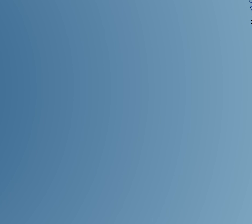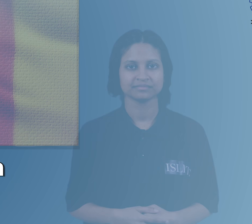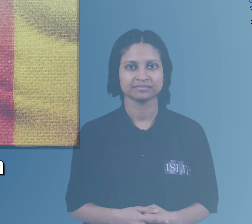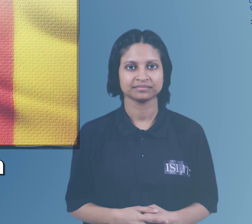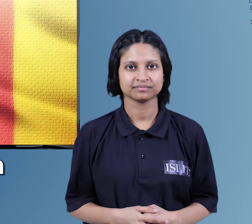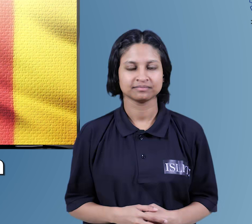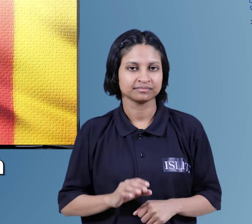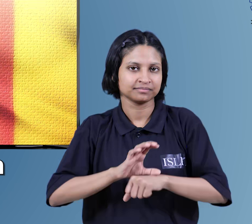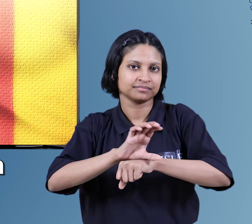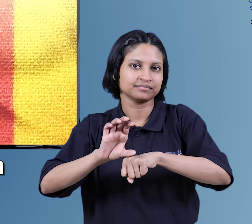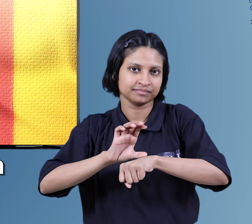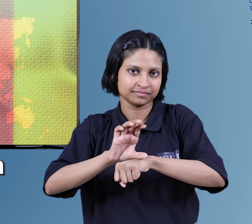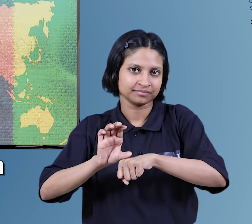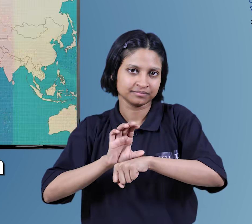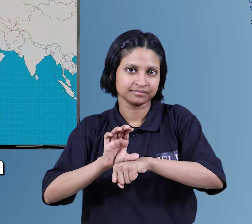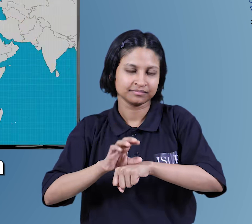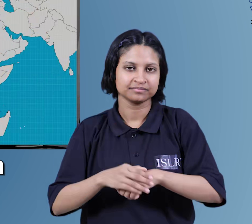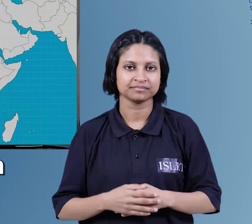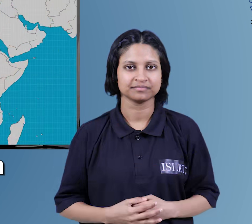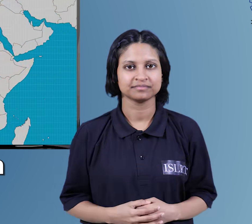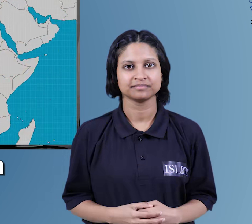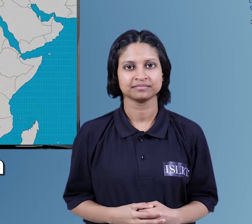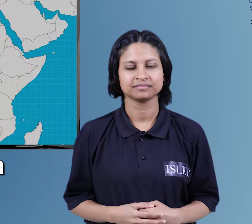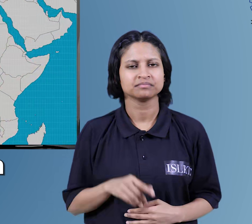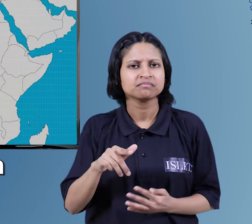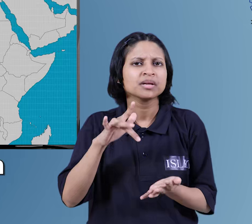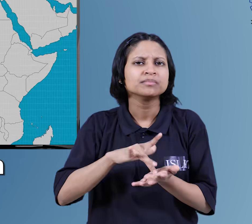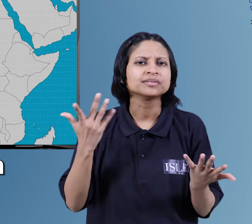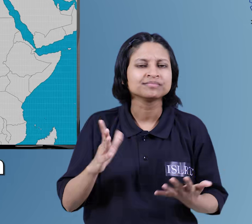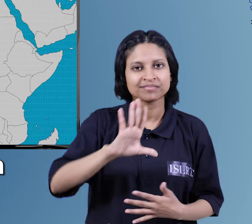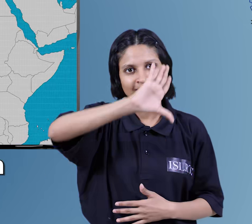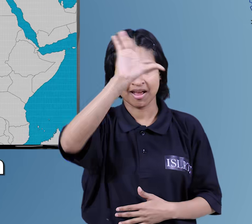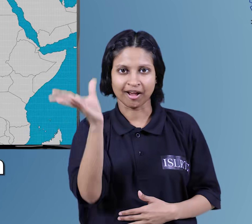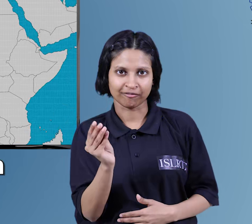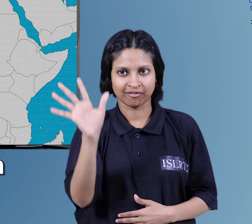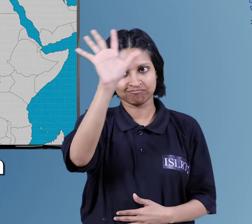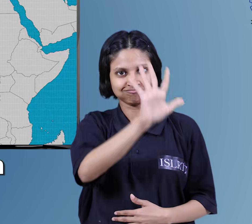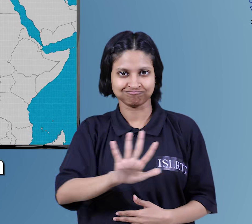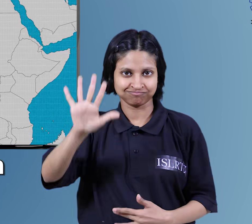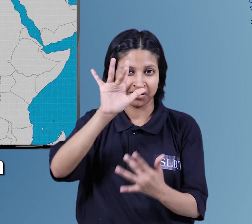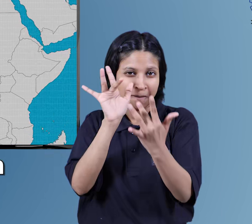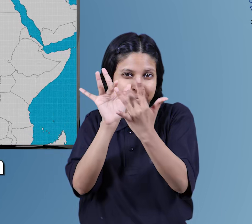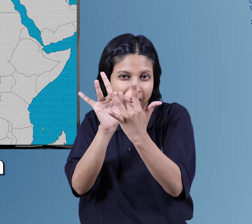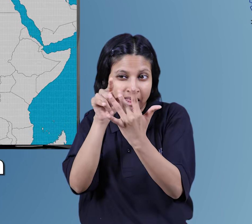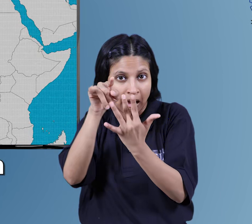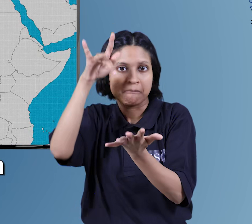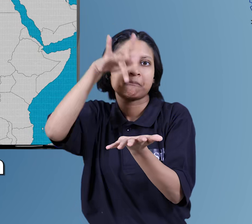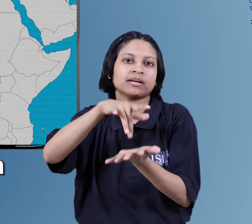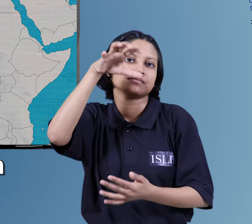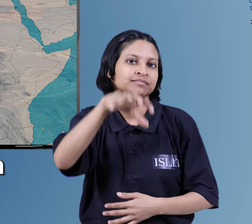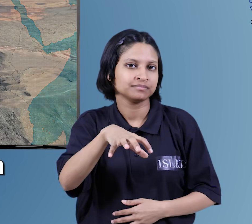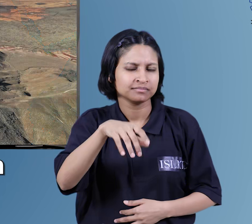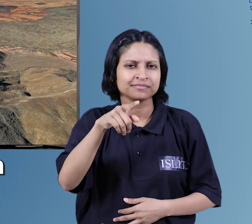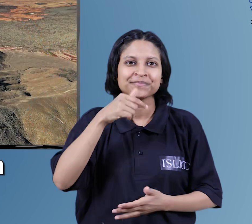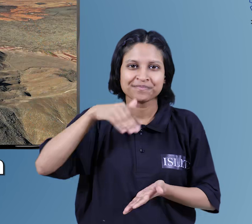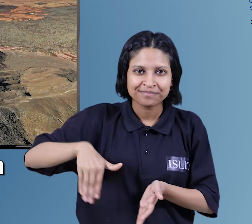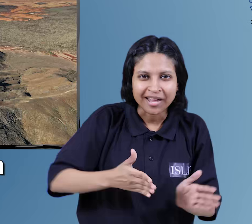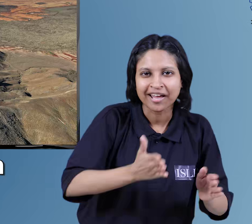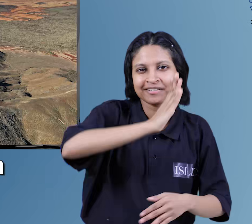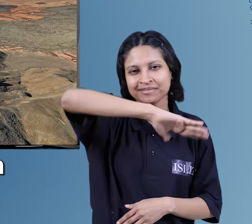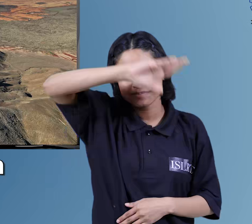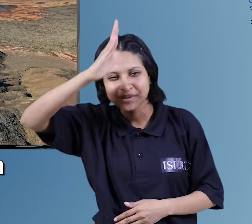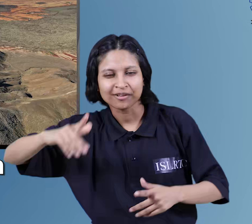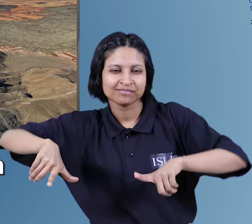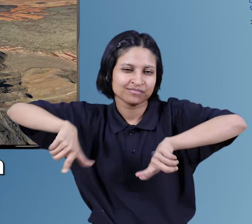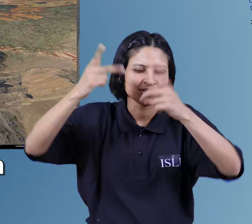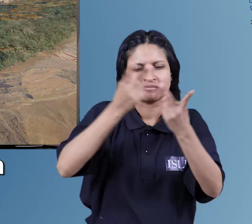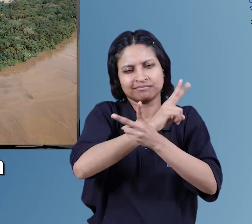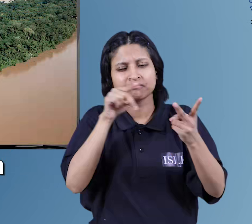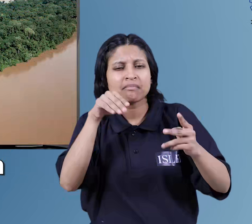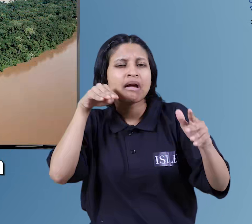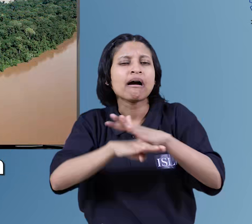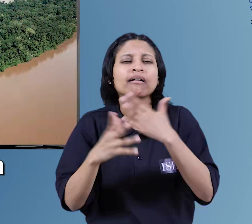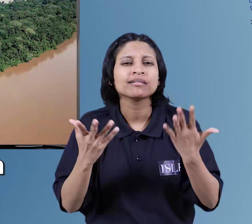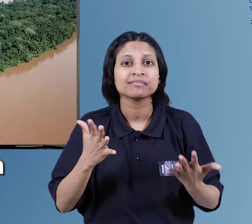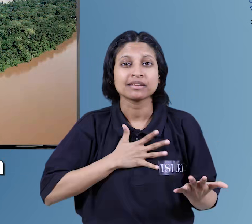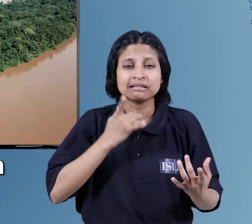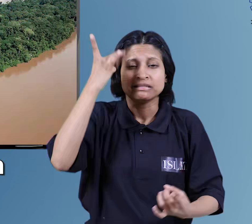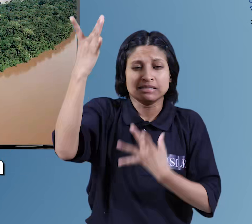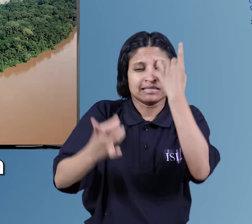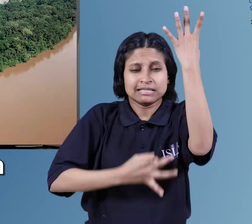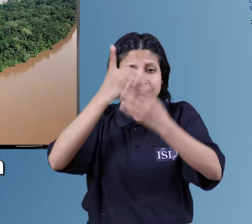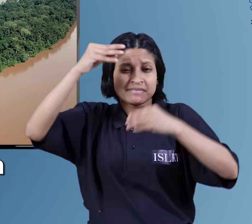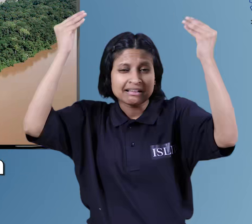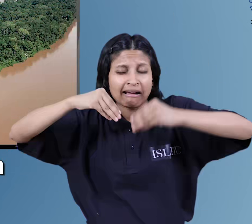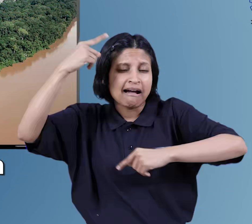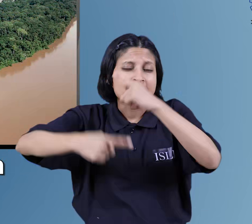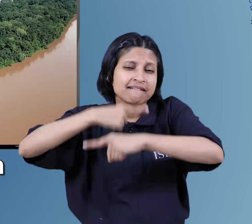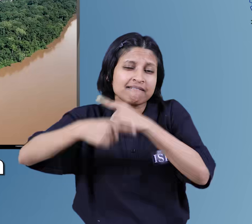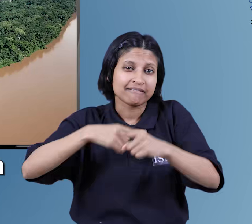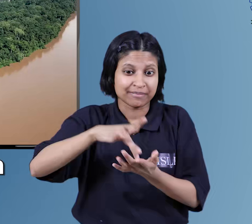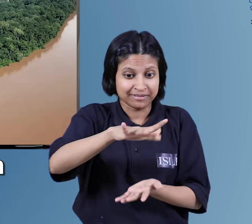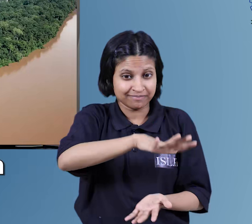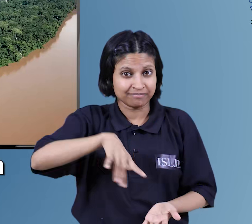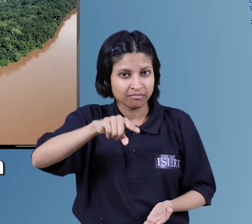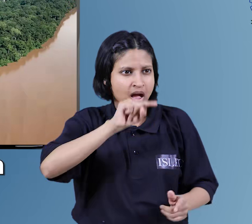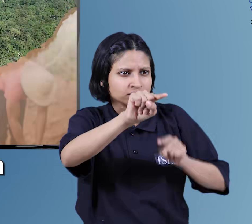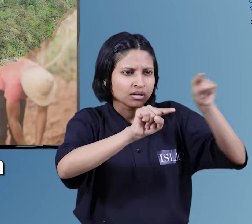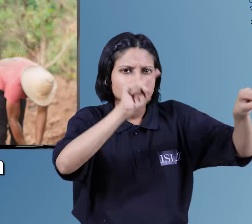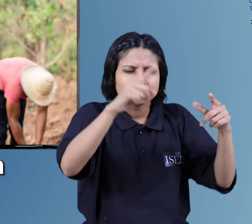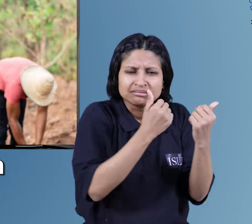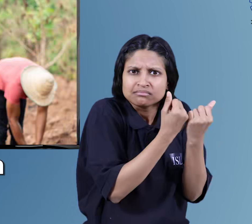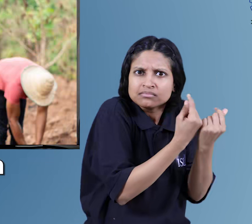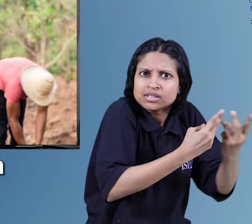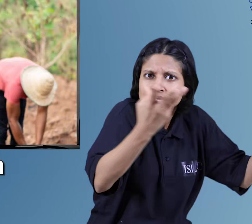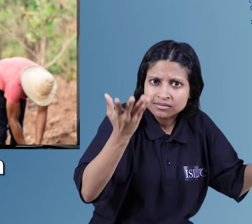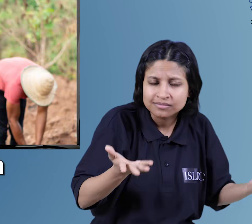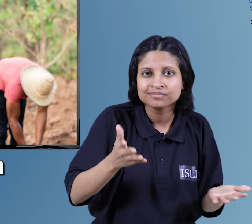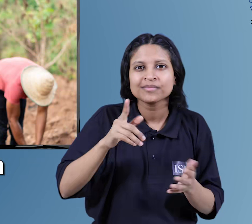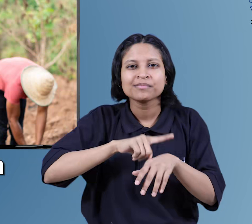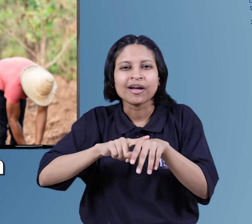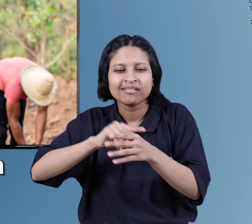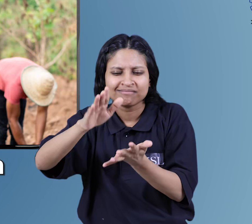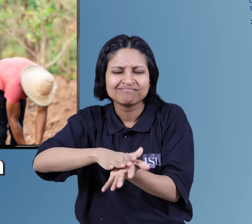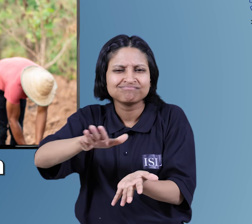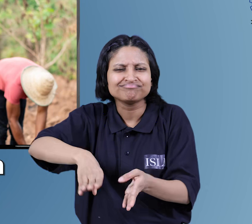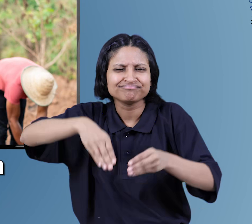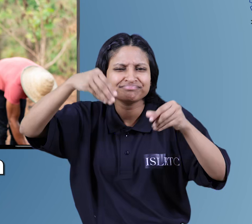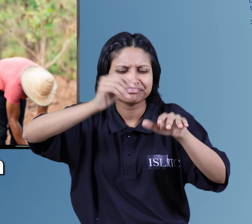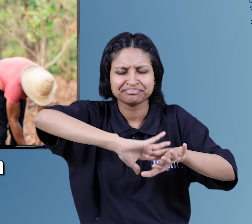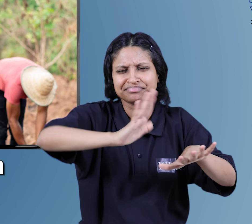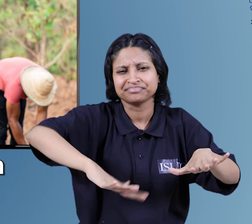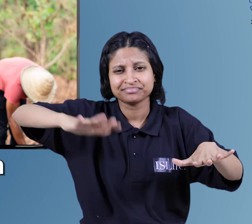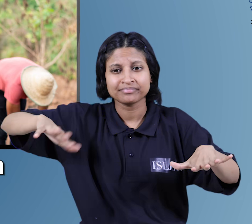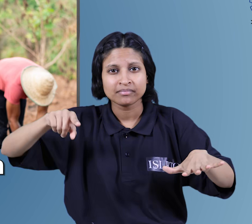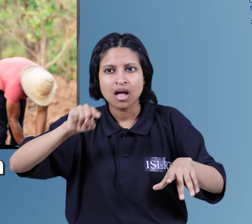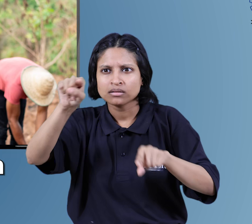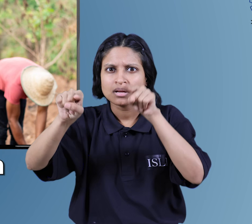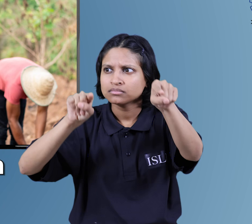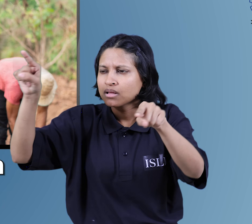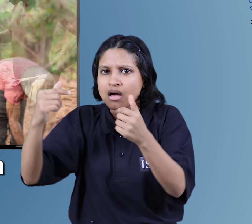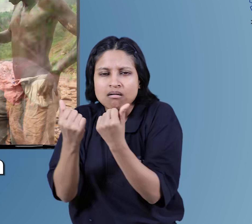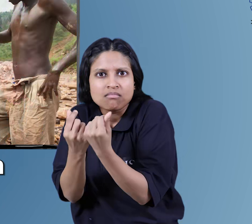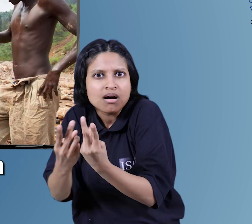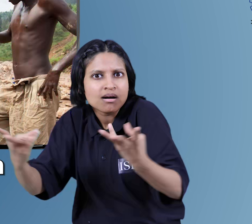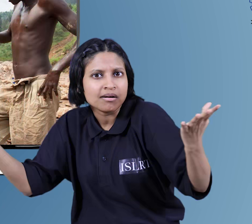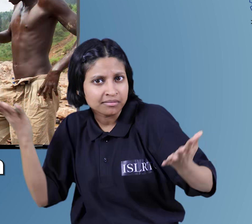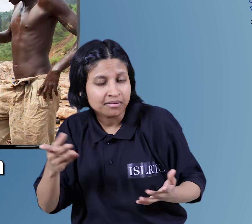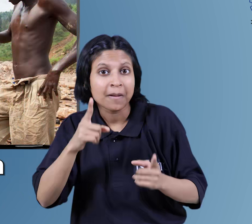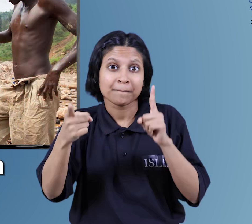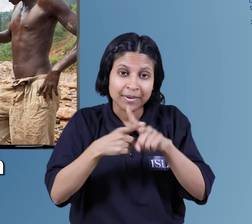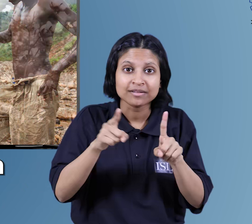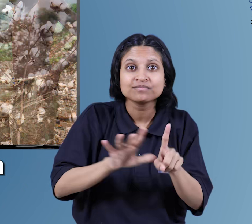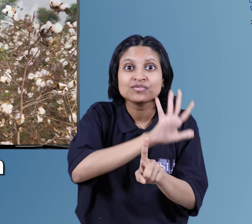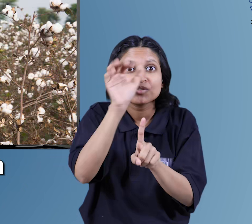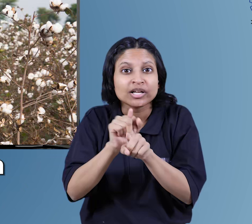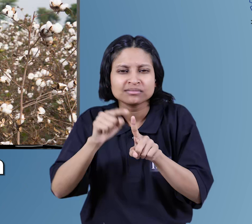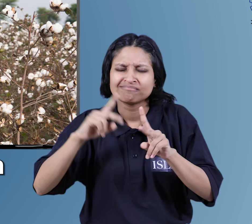Cameroon a central African country with diverse geography, from rainforests to deserts, known for its cultural diversity and natural resources such as gold, cotton,